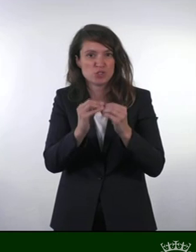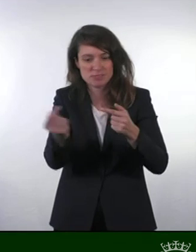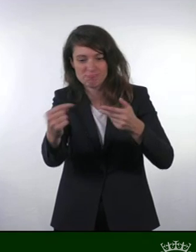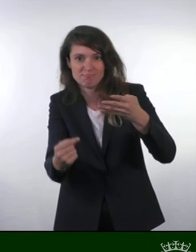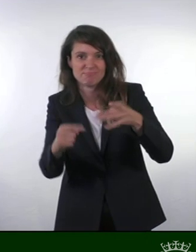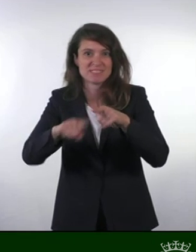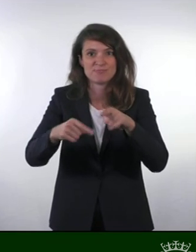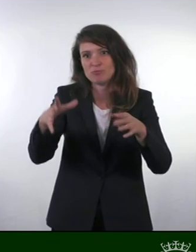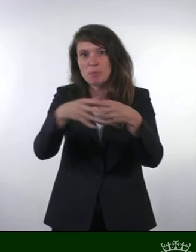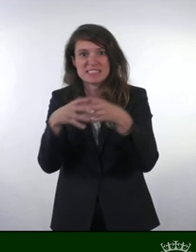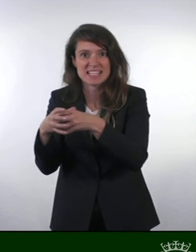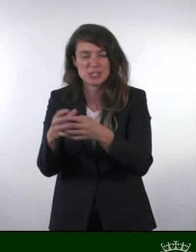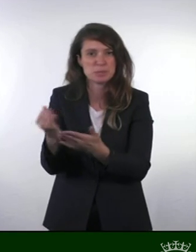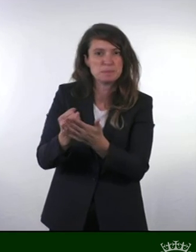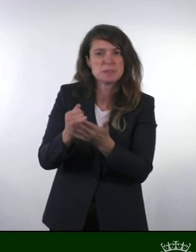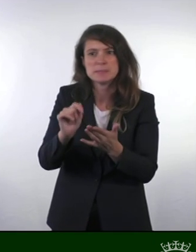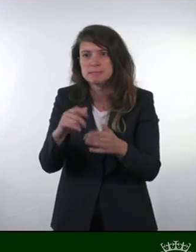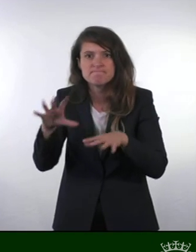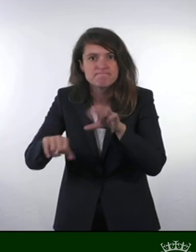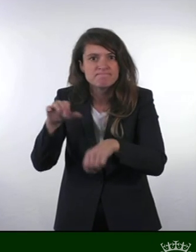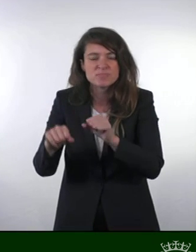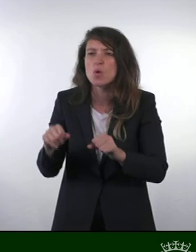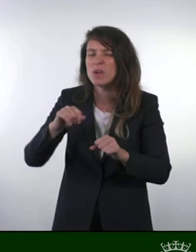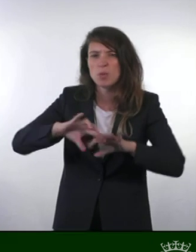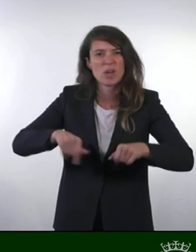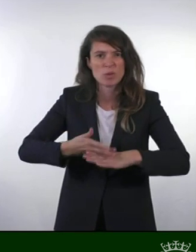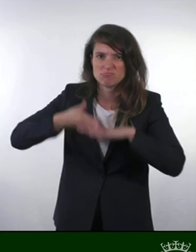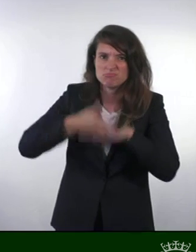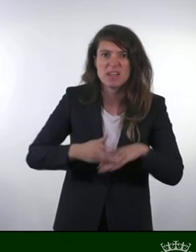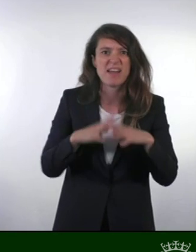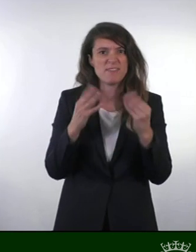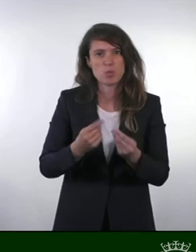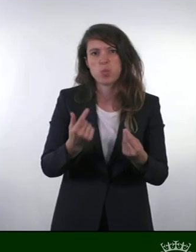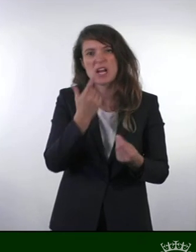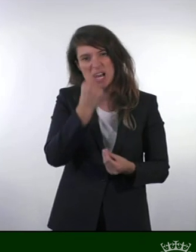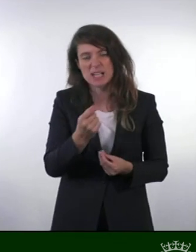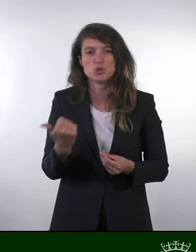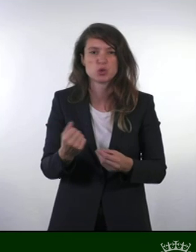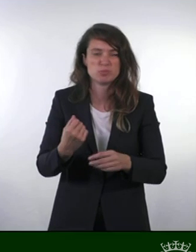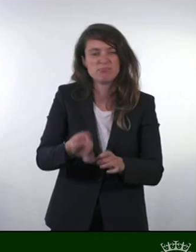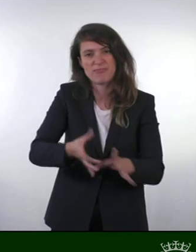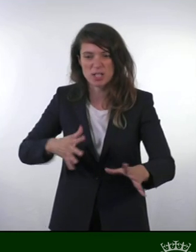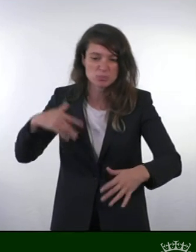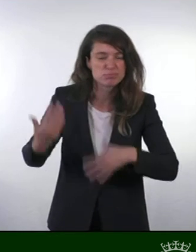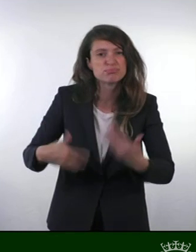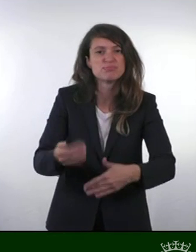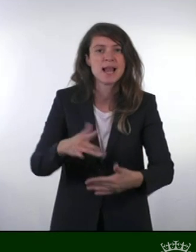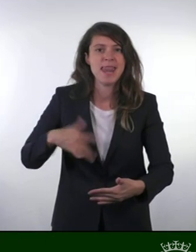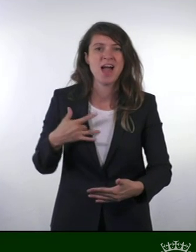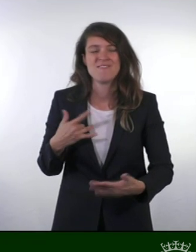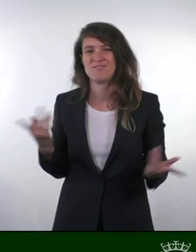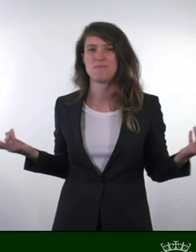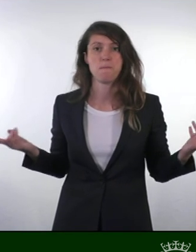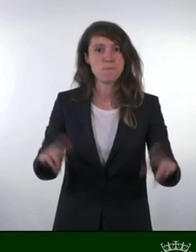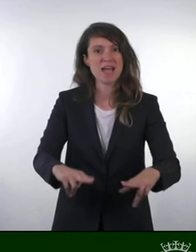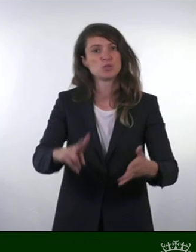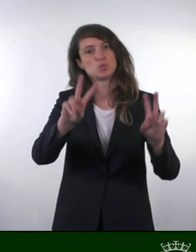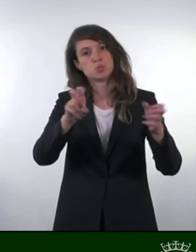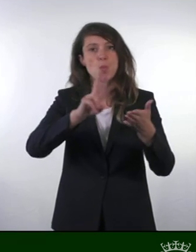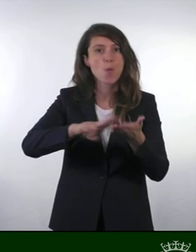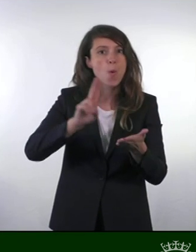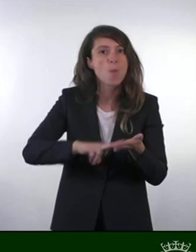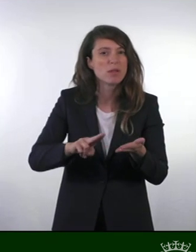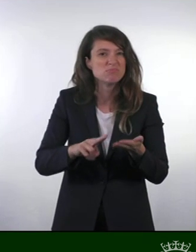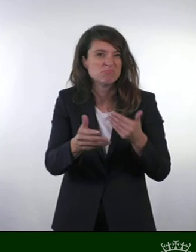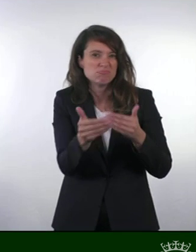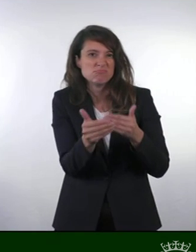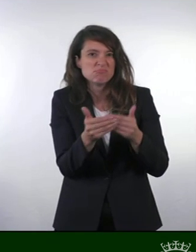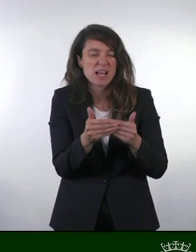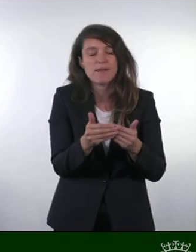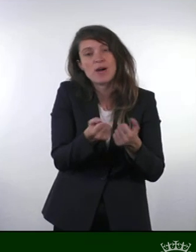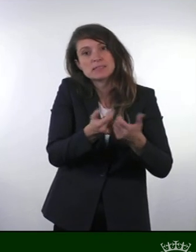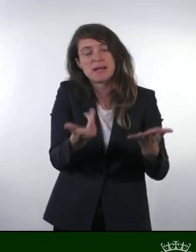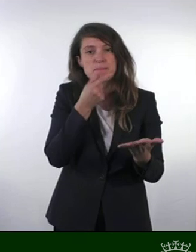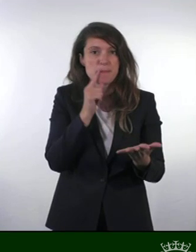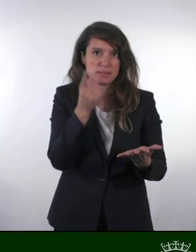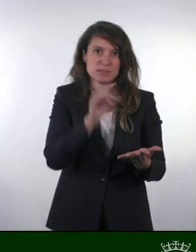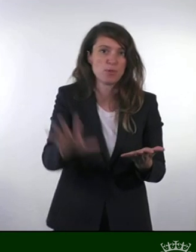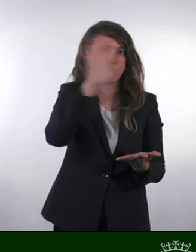We will do everything we can to get all those sectors going as fast as we can and get life back as close to normal as possible for as many people as possible in this country.